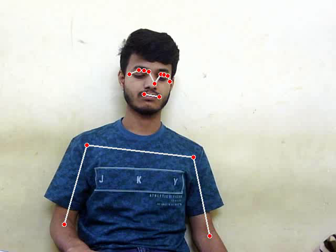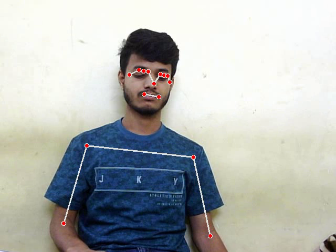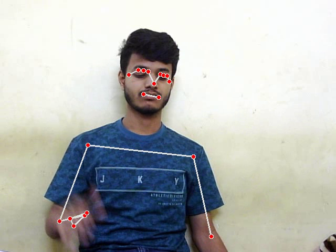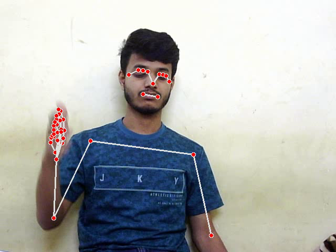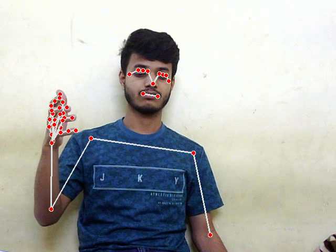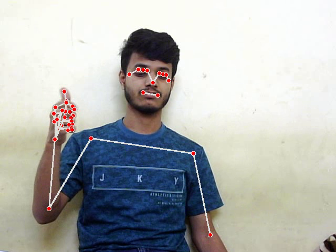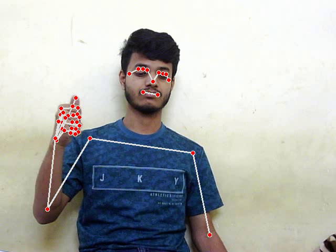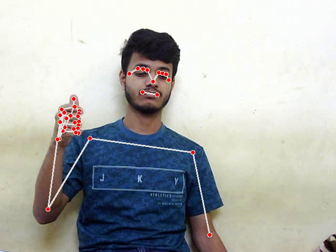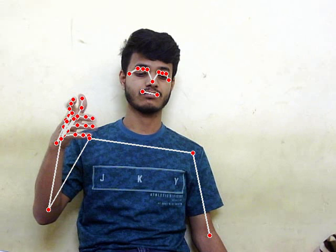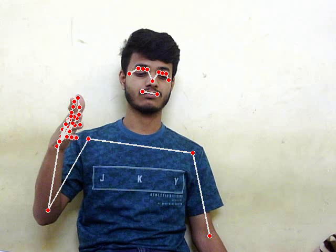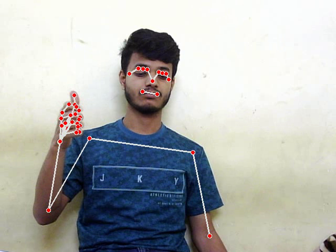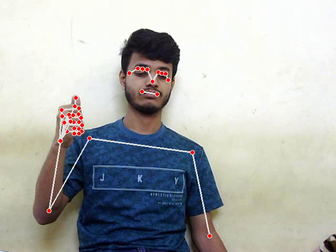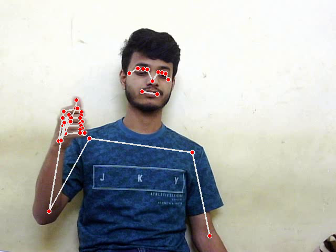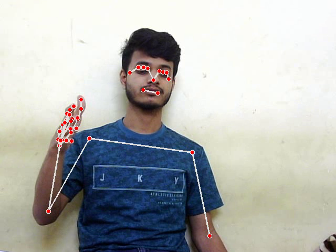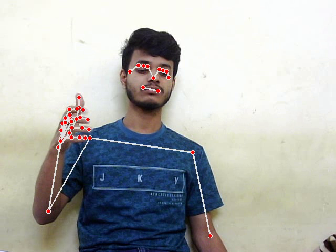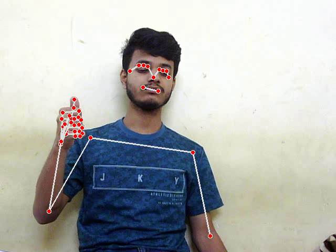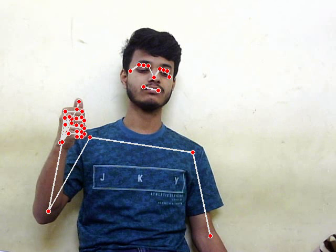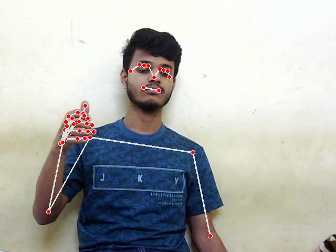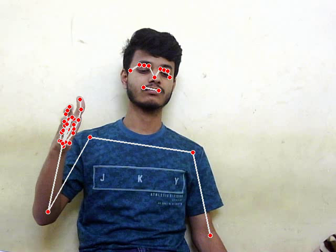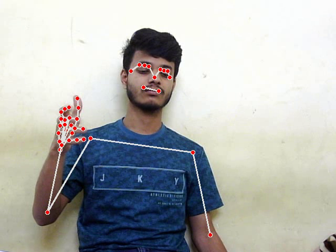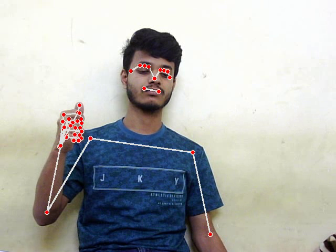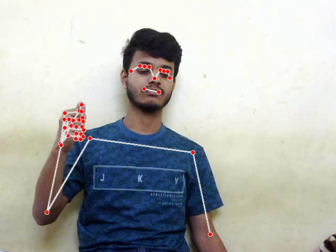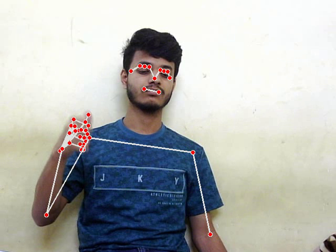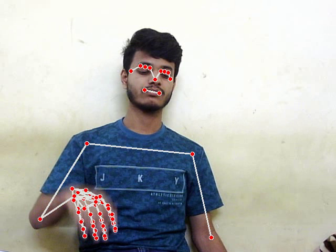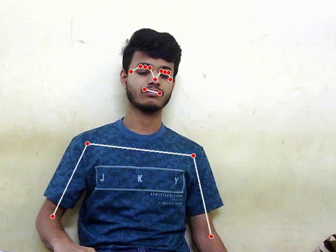milk